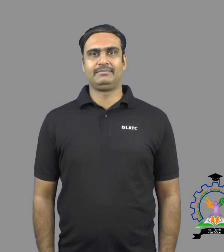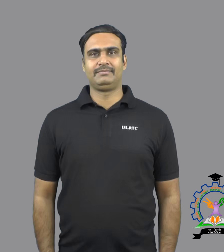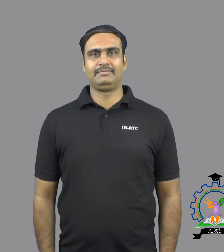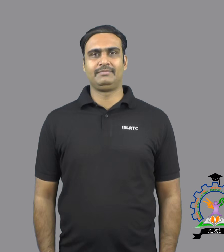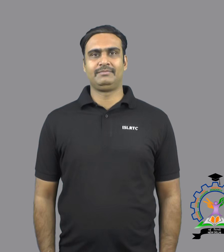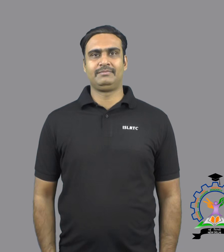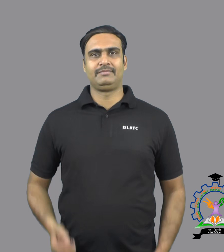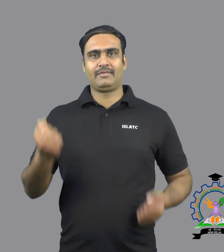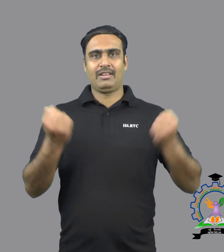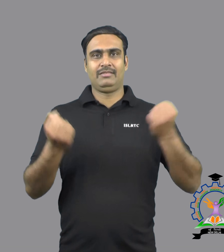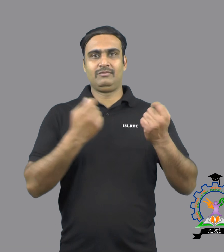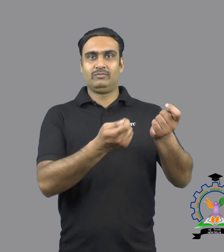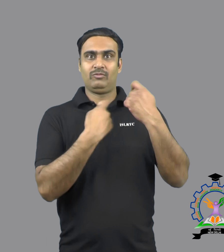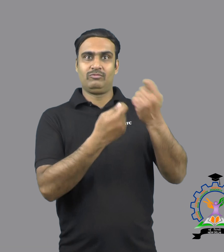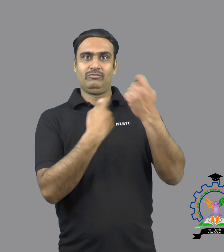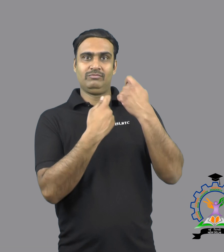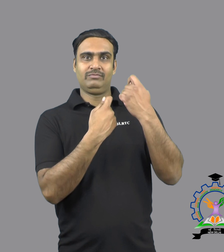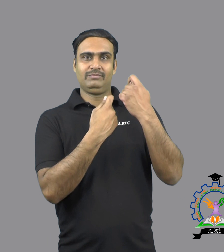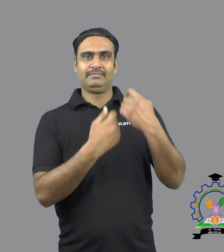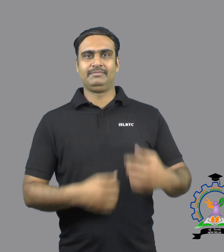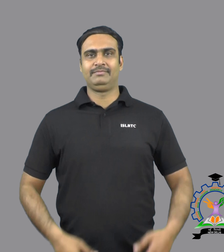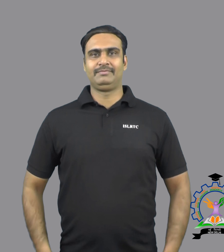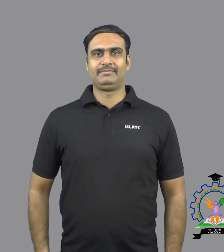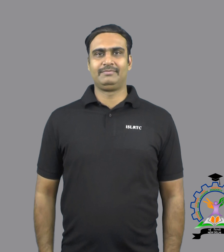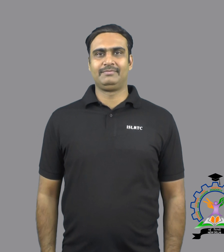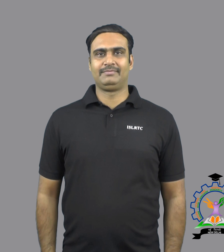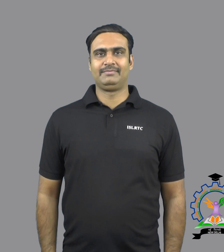Ferrari